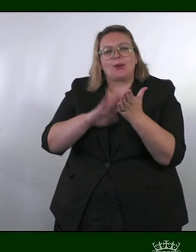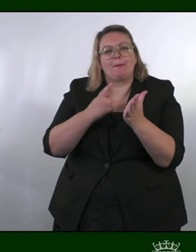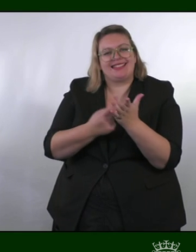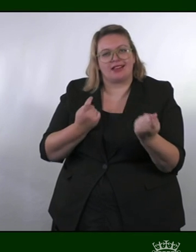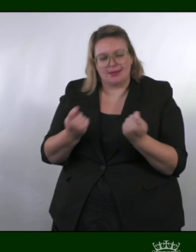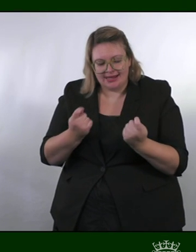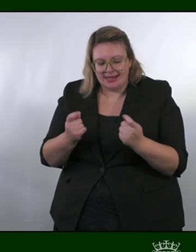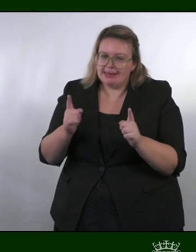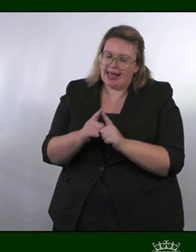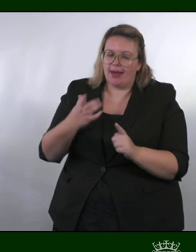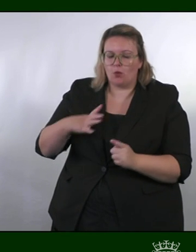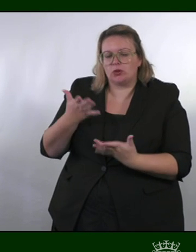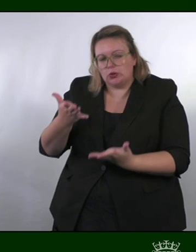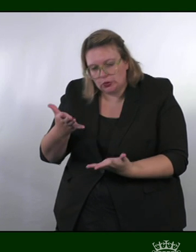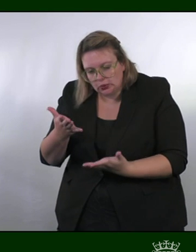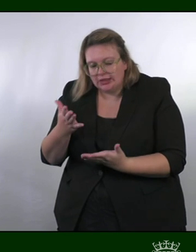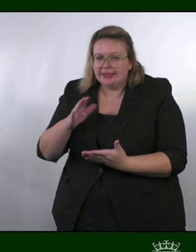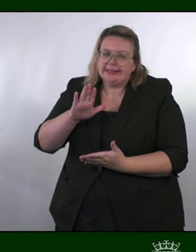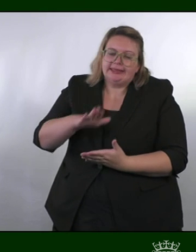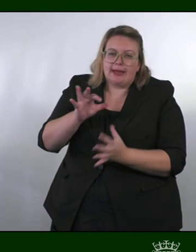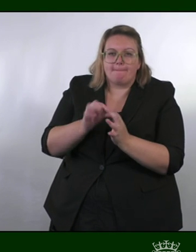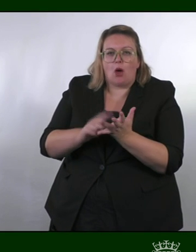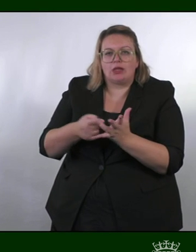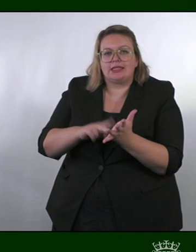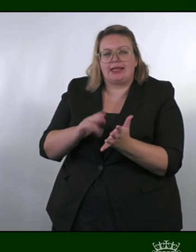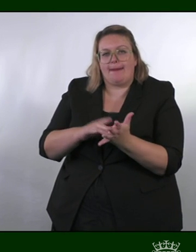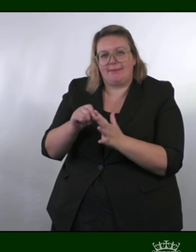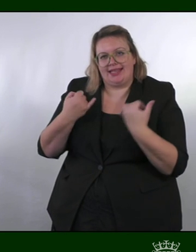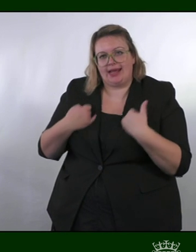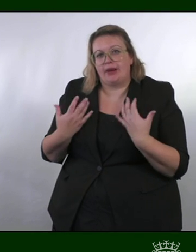Member for Bolton South East . I hope she makes a speedy recovery.